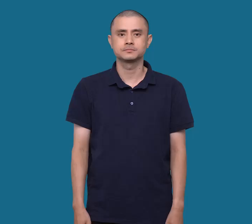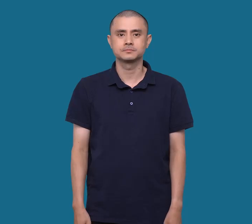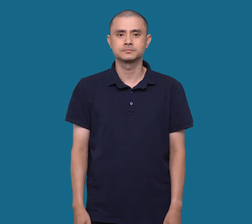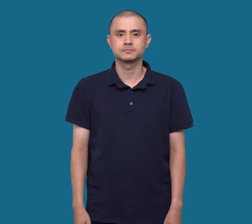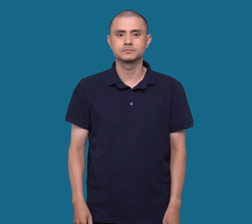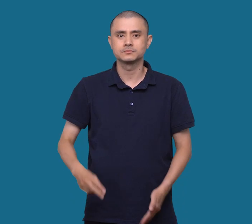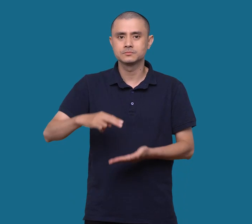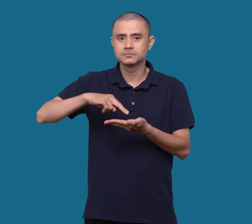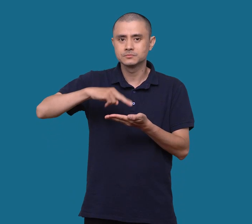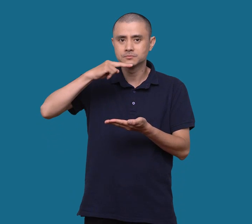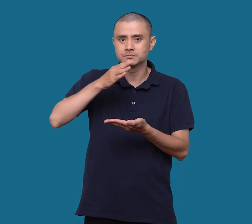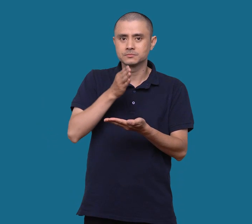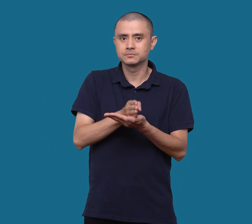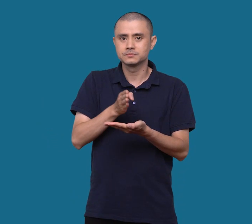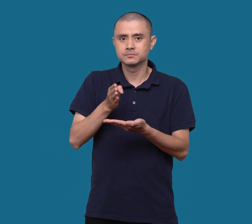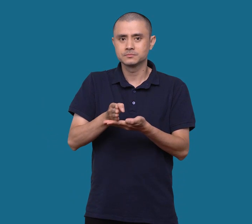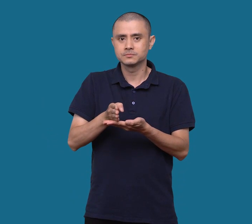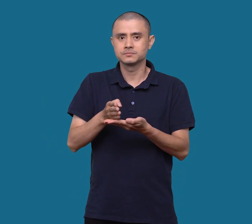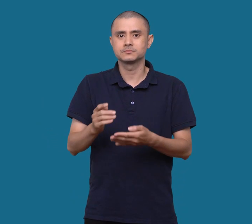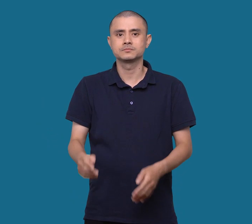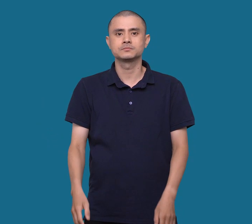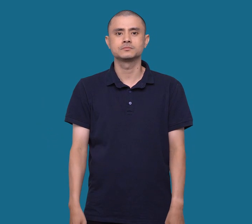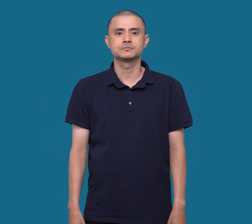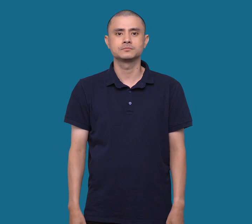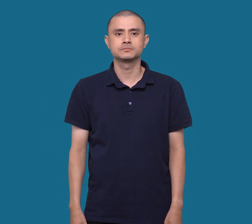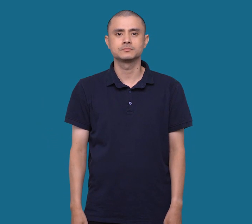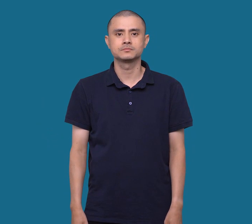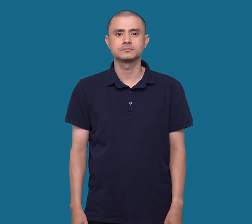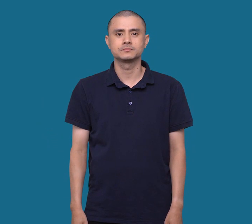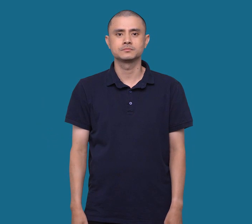bún đậu